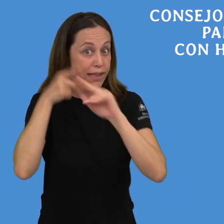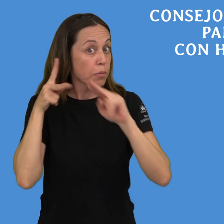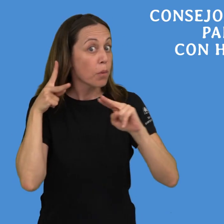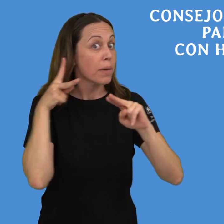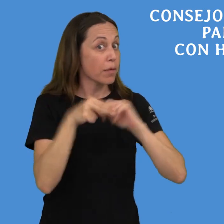evitar